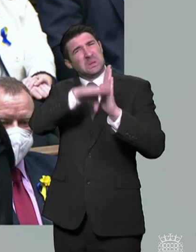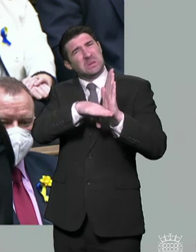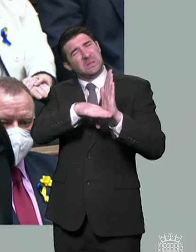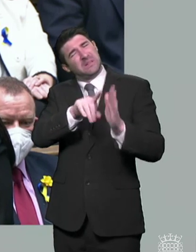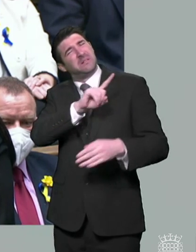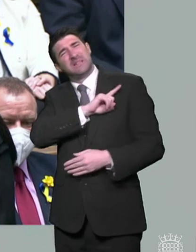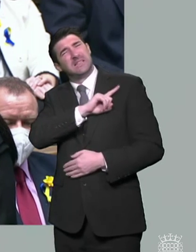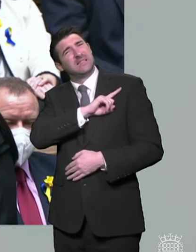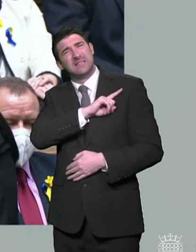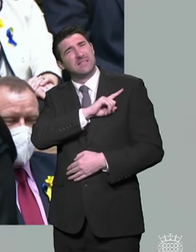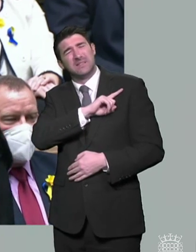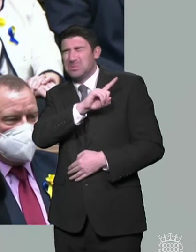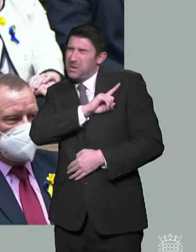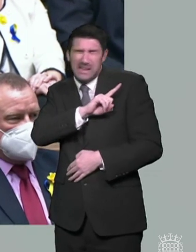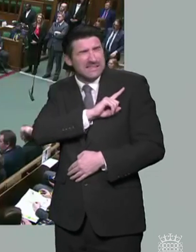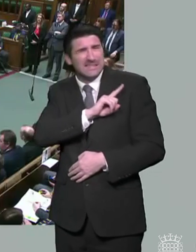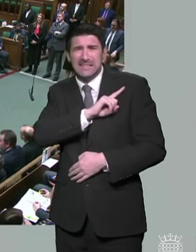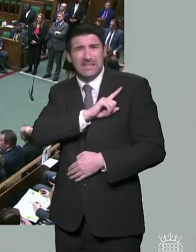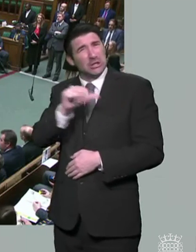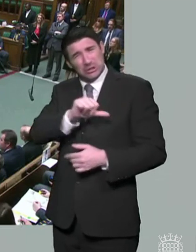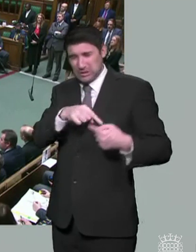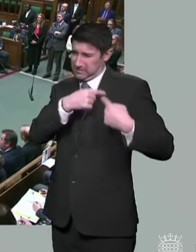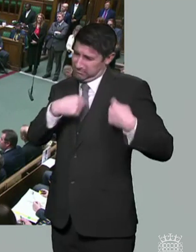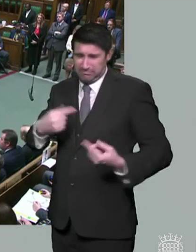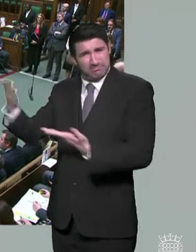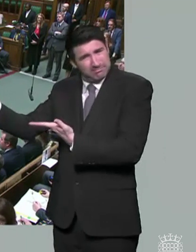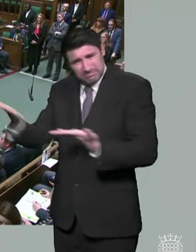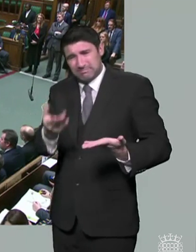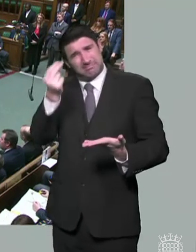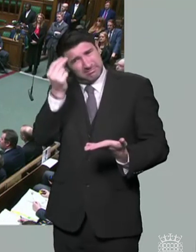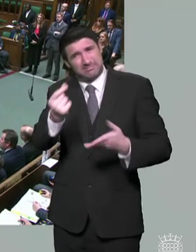Why is he failing to do so?